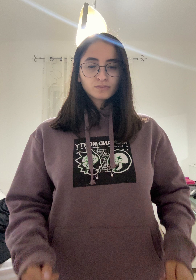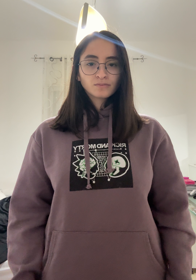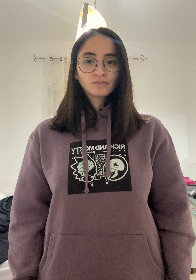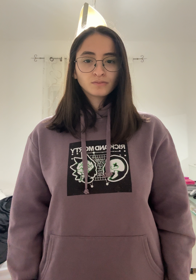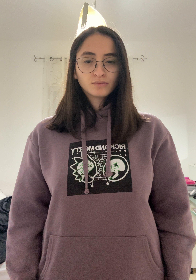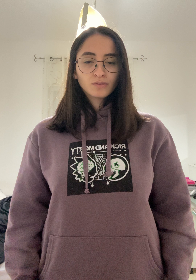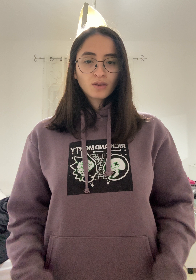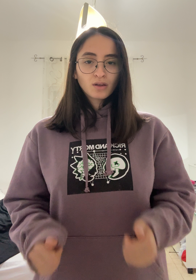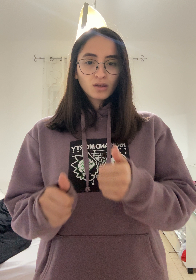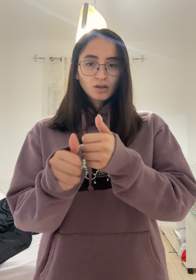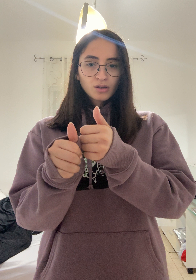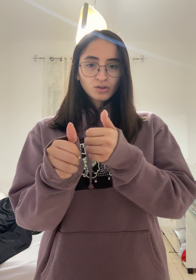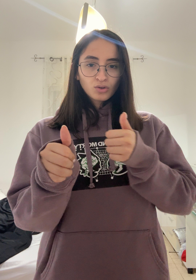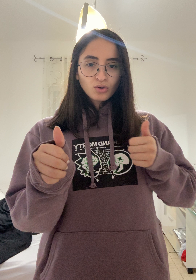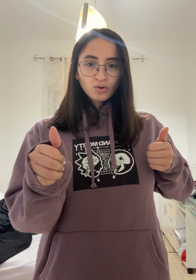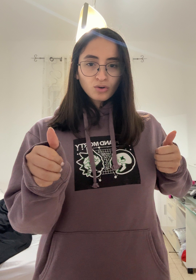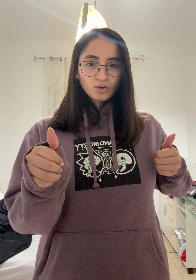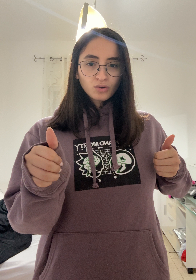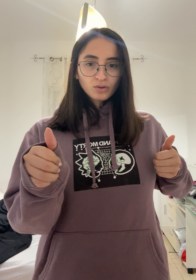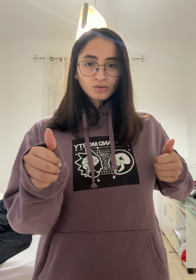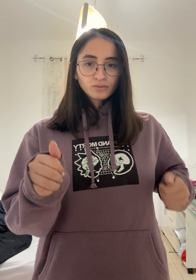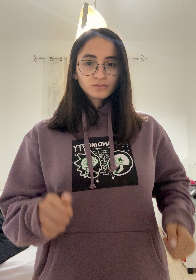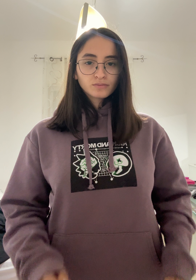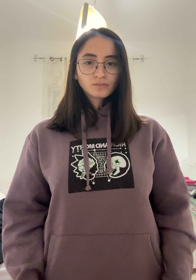תור